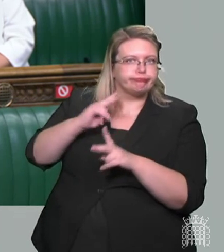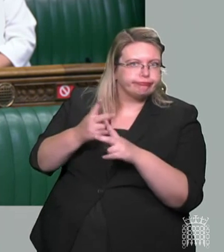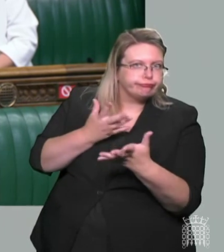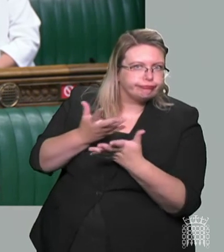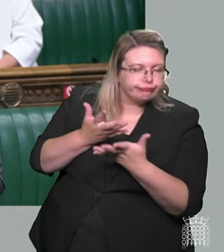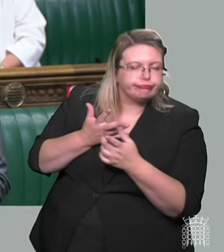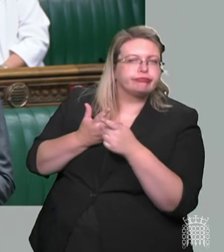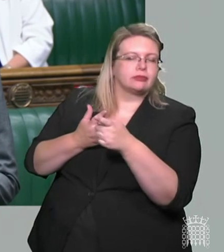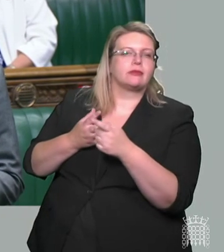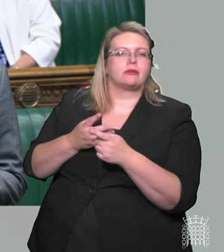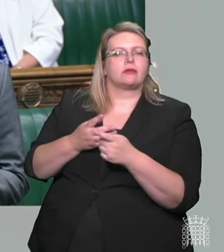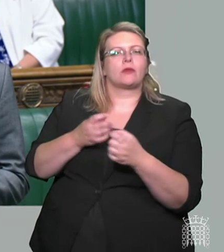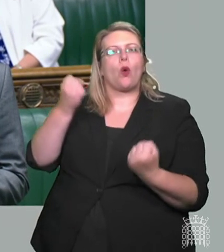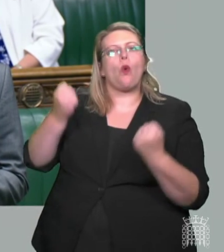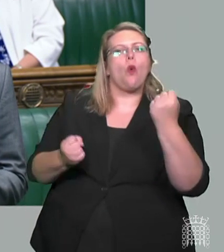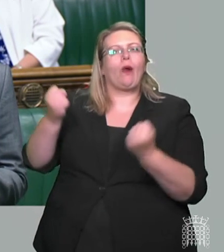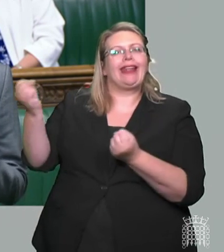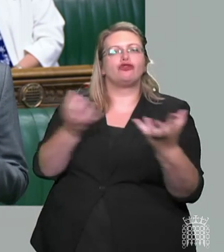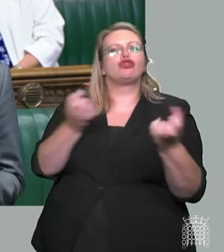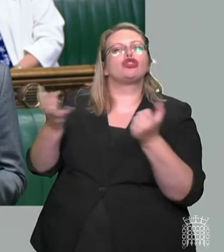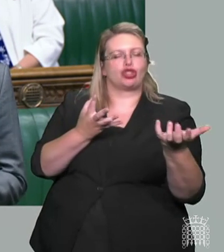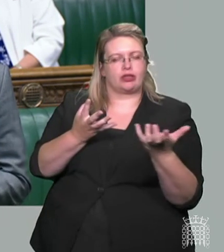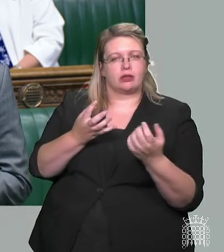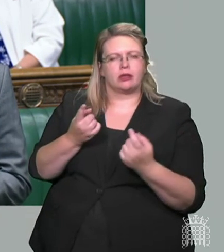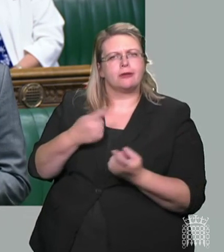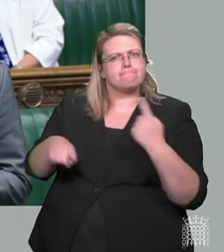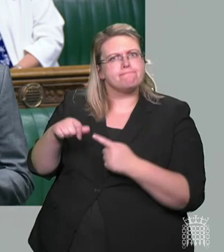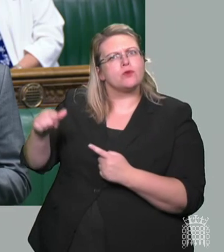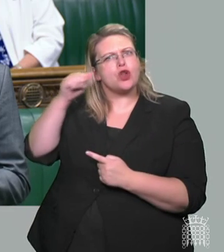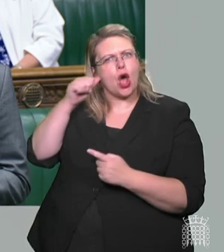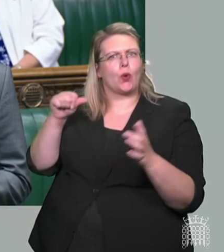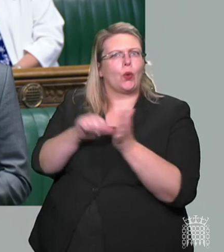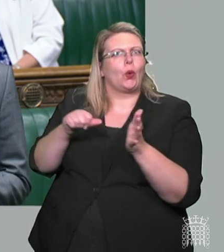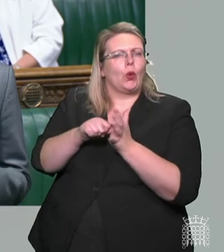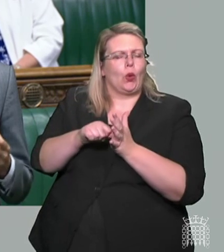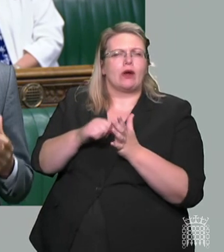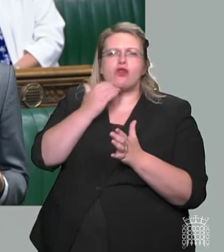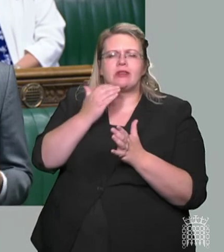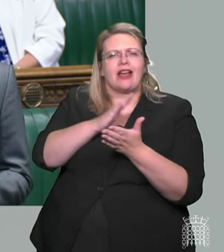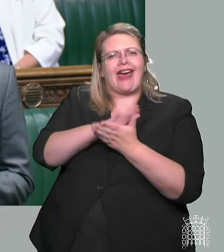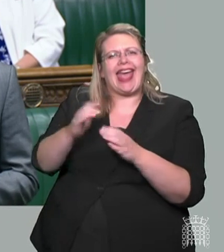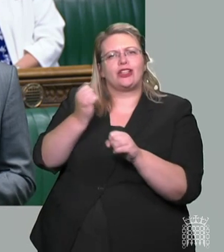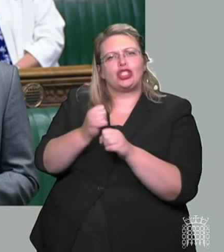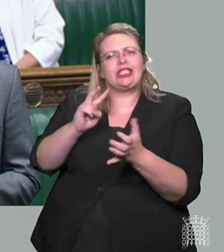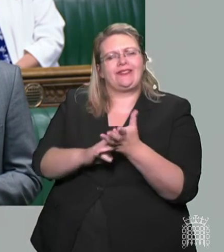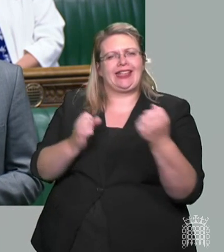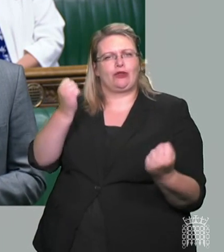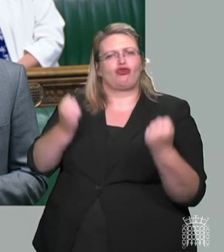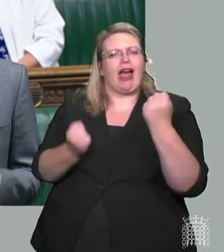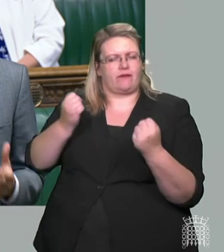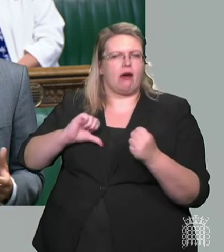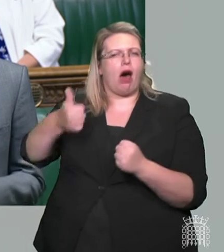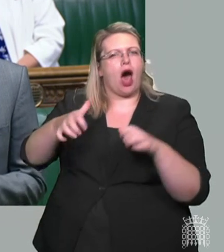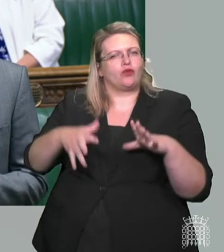Everybody in this House knows that there have been huge problems with the shortage of HGV drivers in this country, and that has only been compounded further by Brexit.